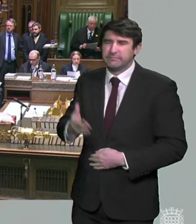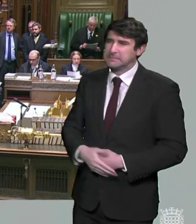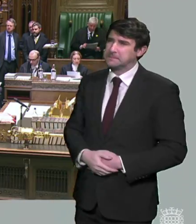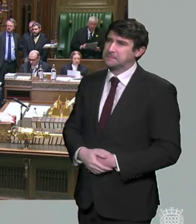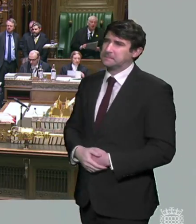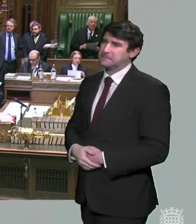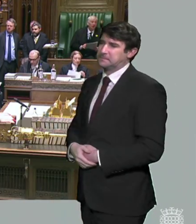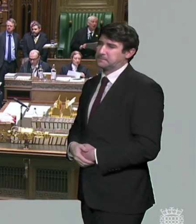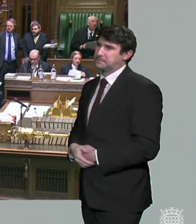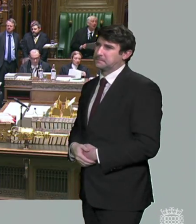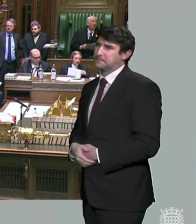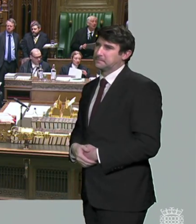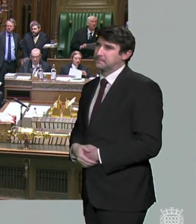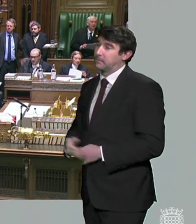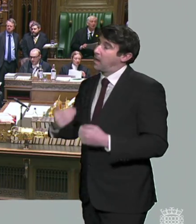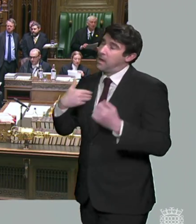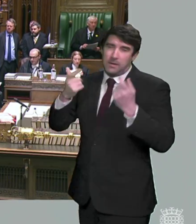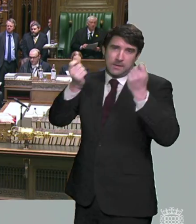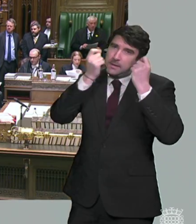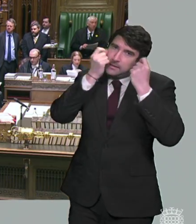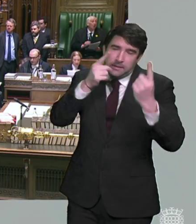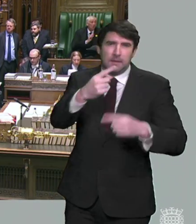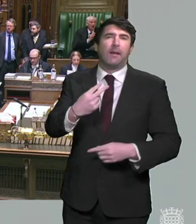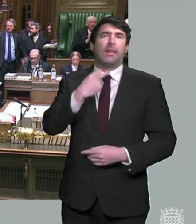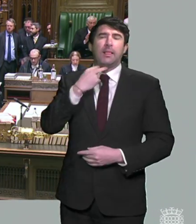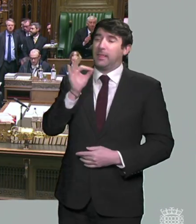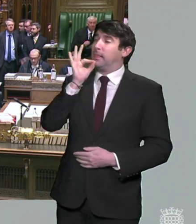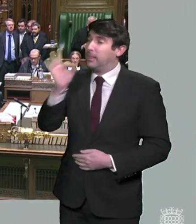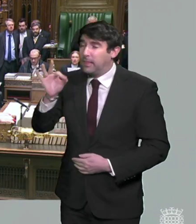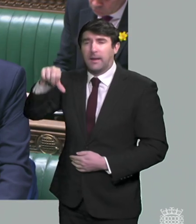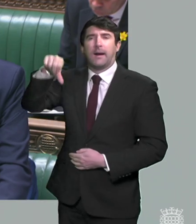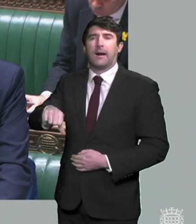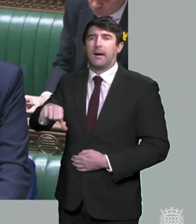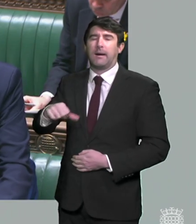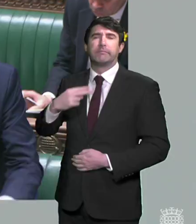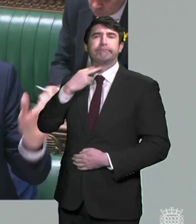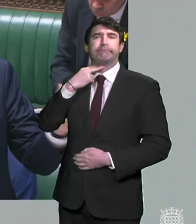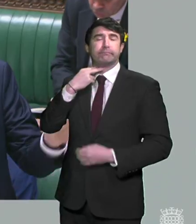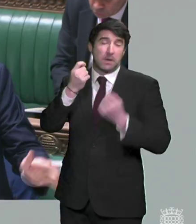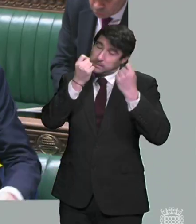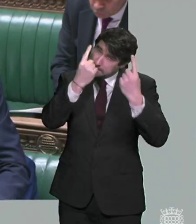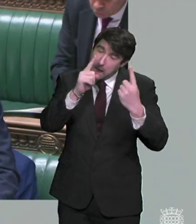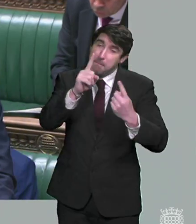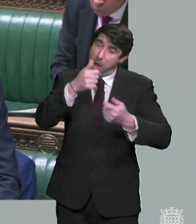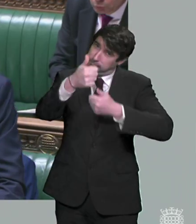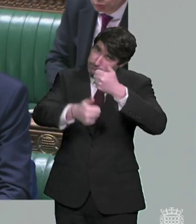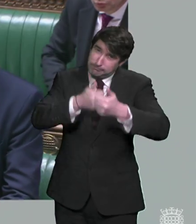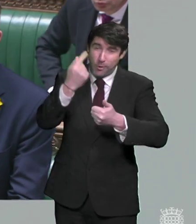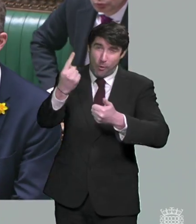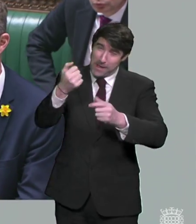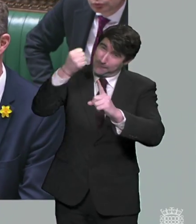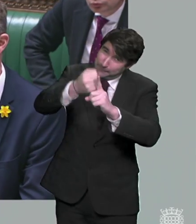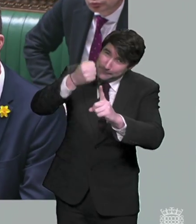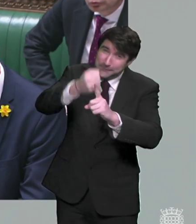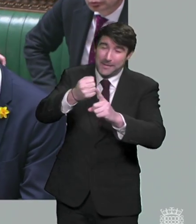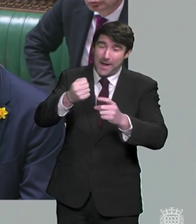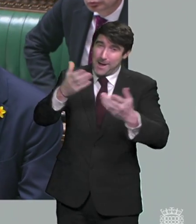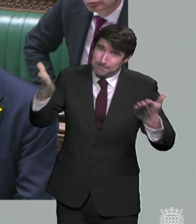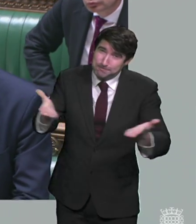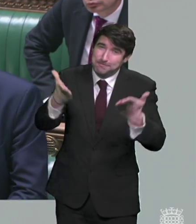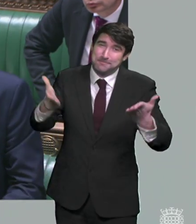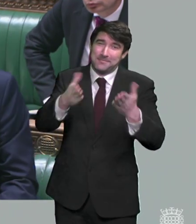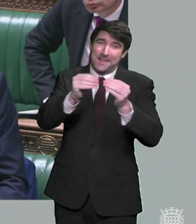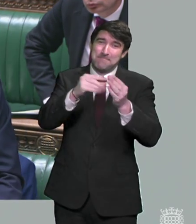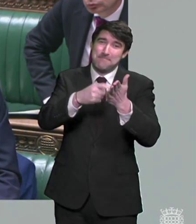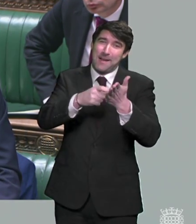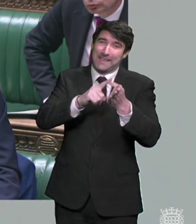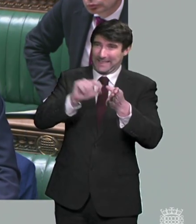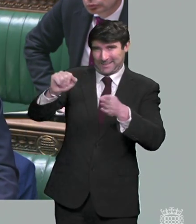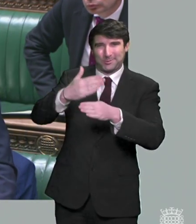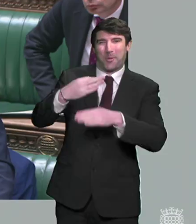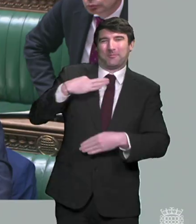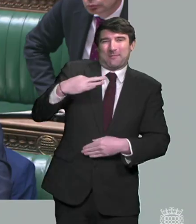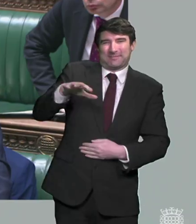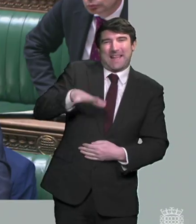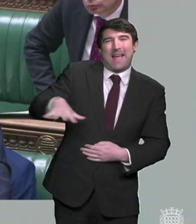David T. C. Davies I fully understand my right honourable Friend’s disappointment that the bid was not successful on this occasion, and I pay tribute to him for being such a champion for that particular bid and for his constituency.